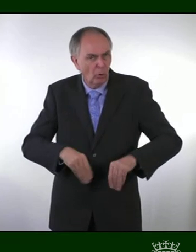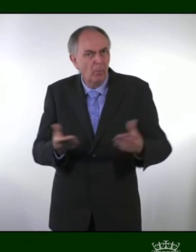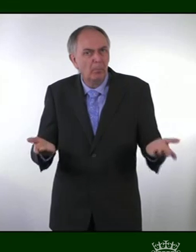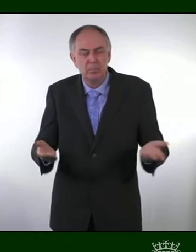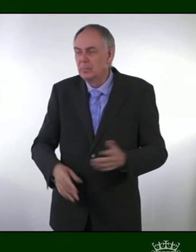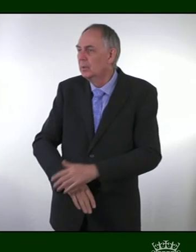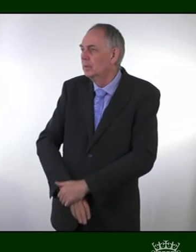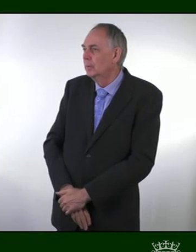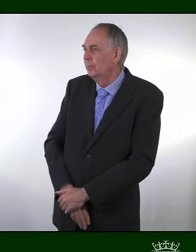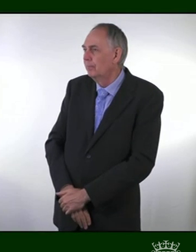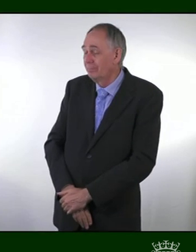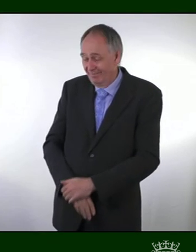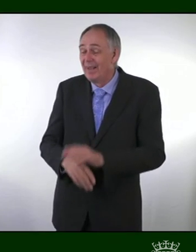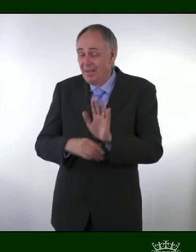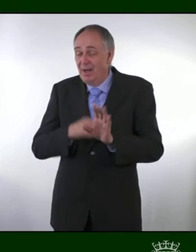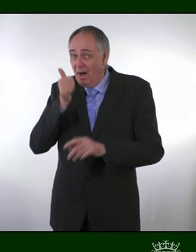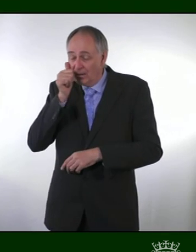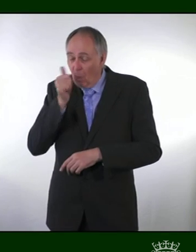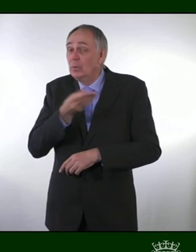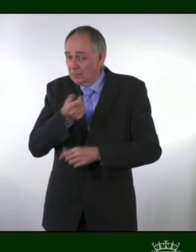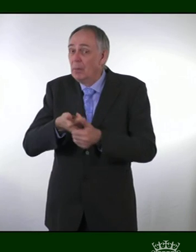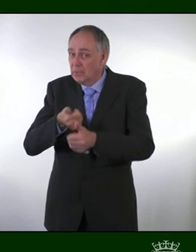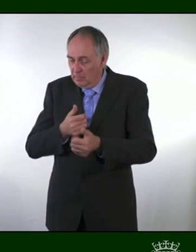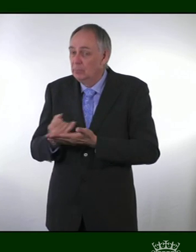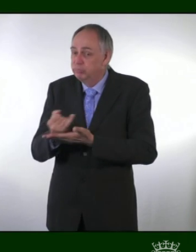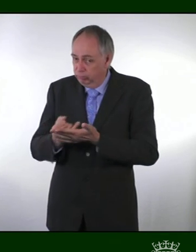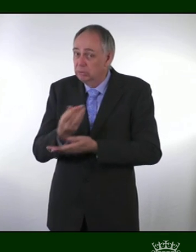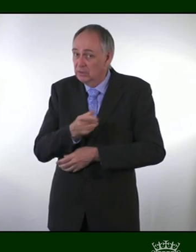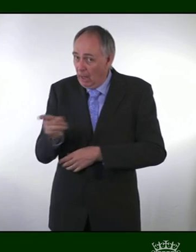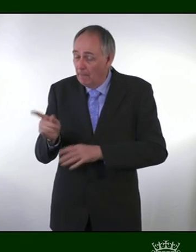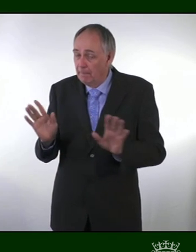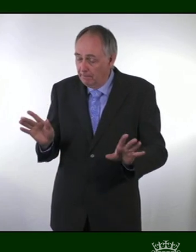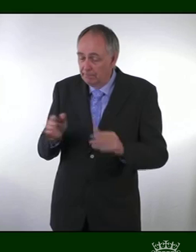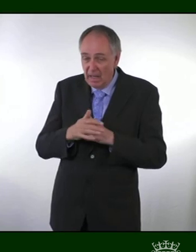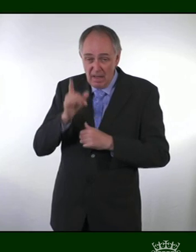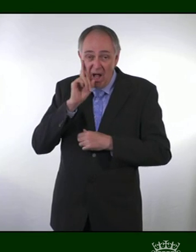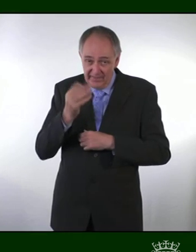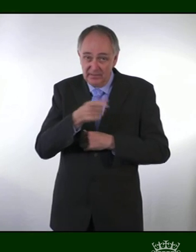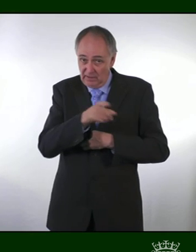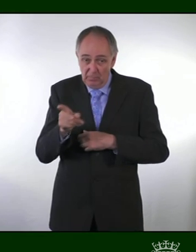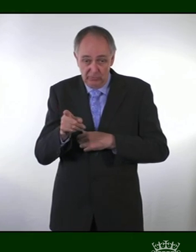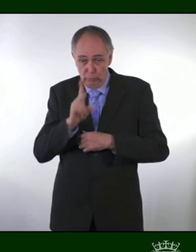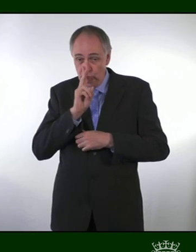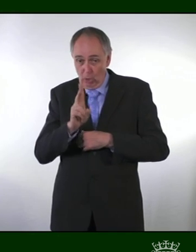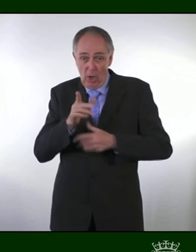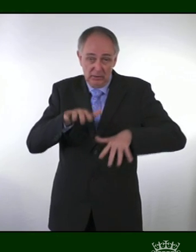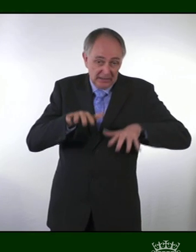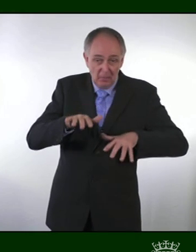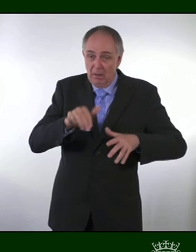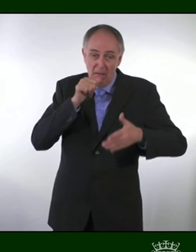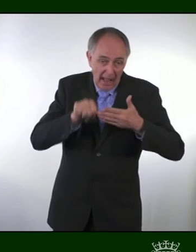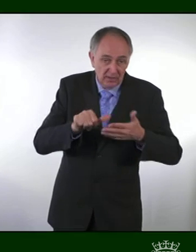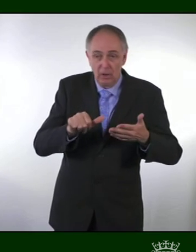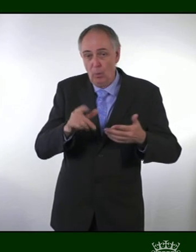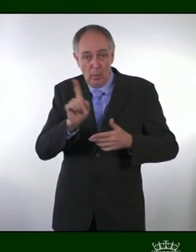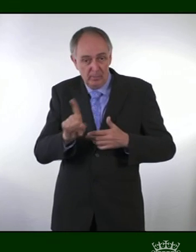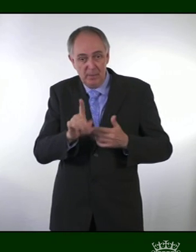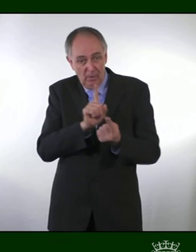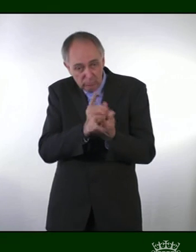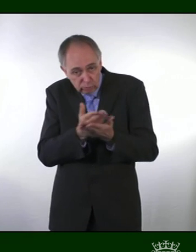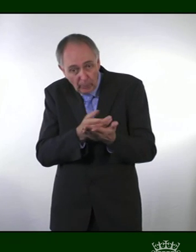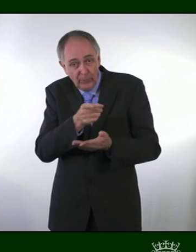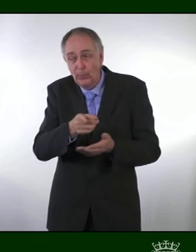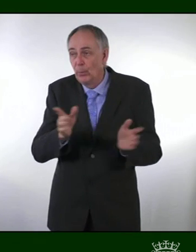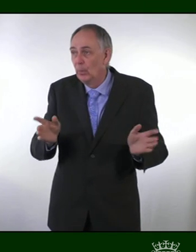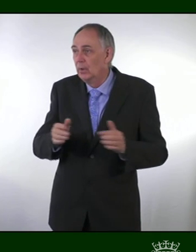I am concerned about the behaviour of some companies, and many colleagues in the House will have received similar representations from their constituents.